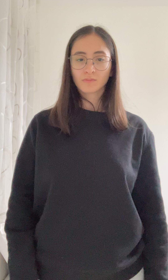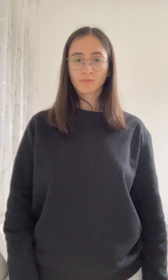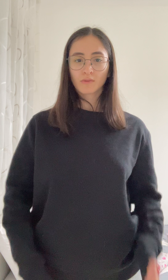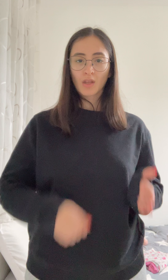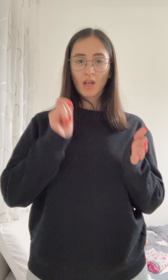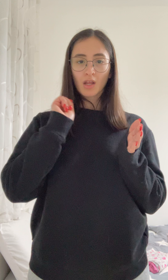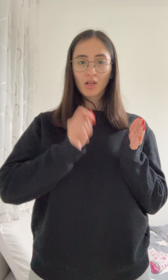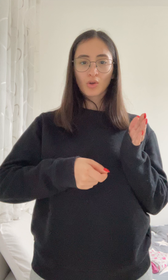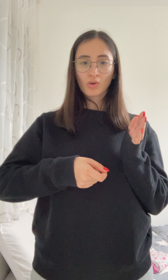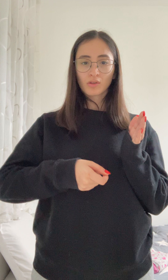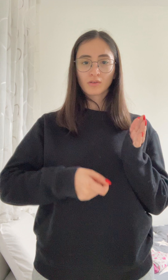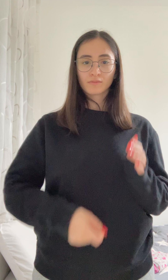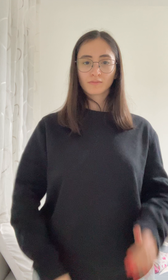לקנות